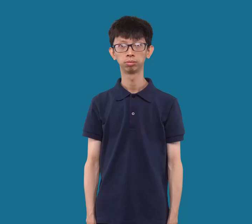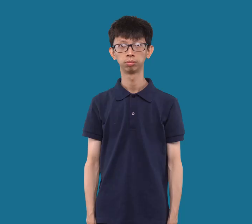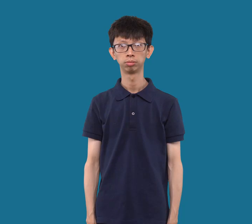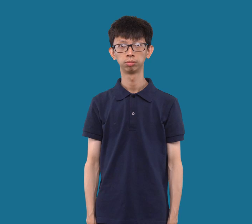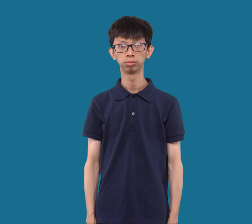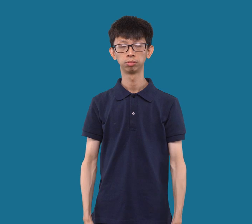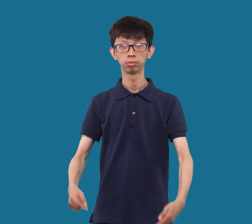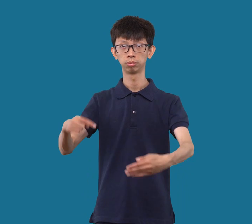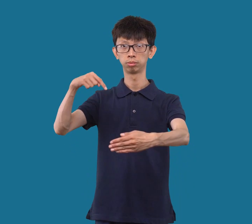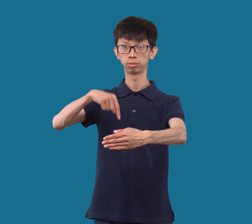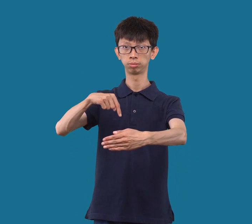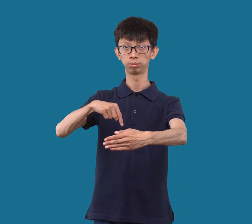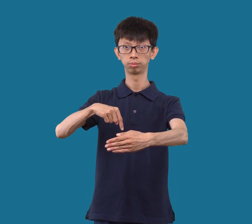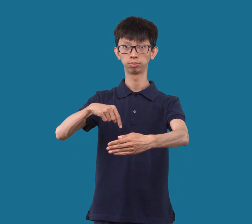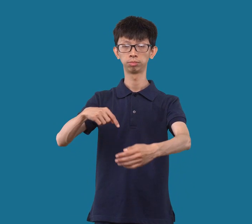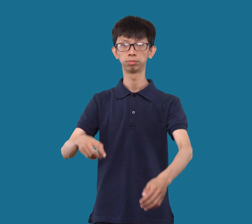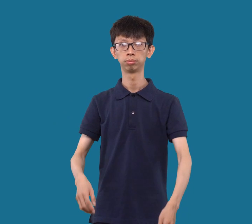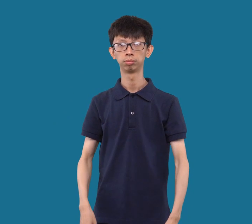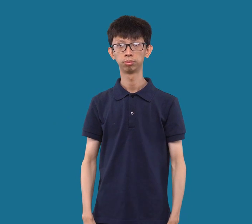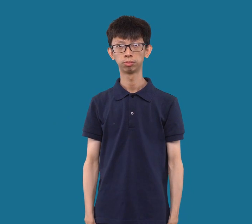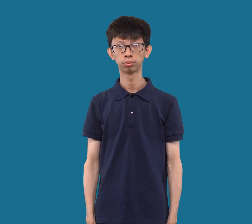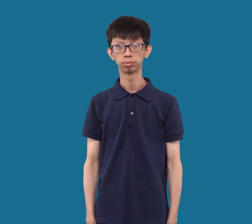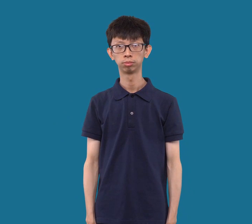đằng sau